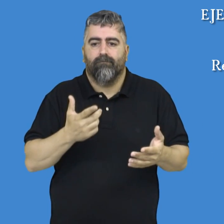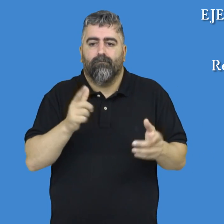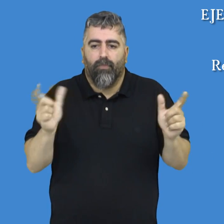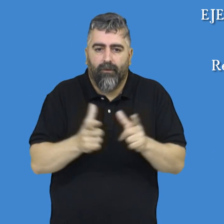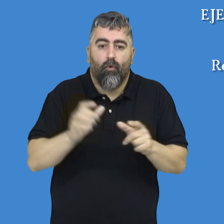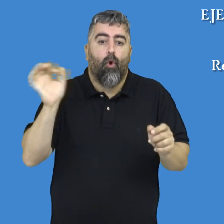reducir